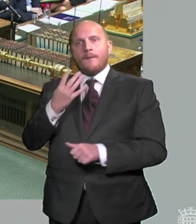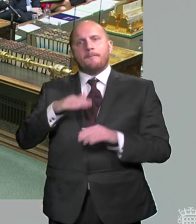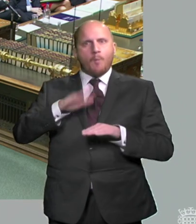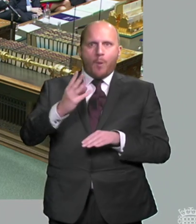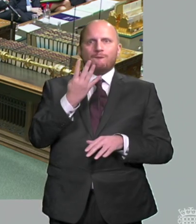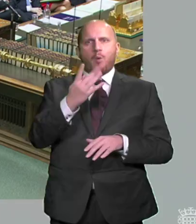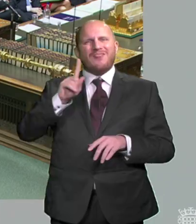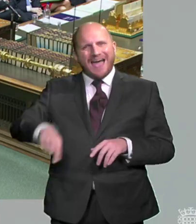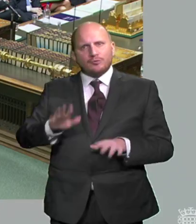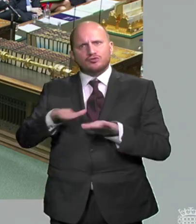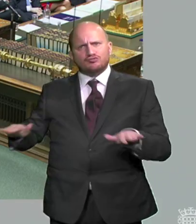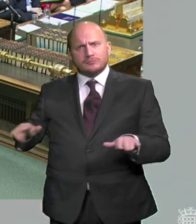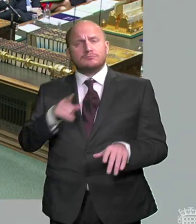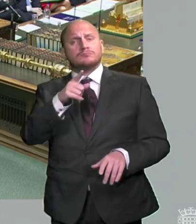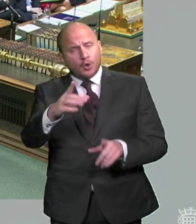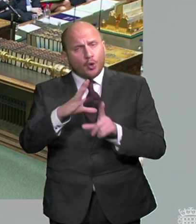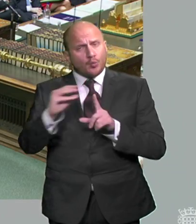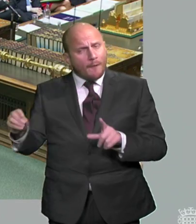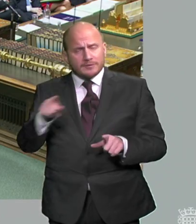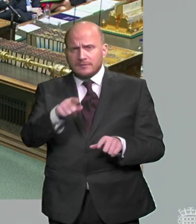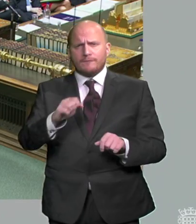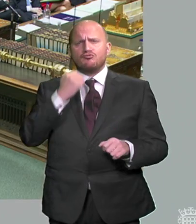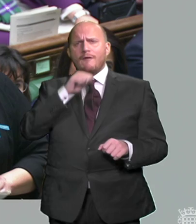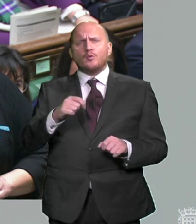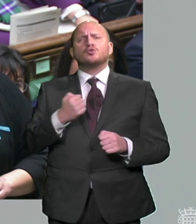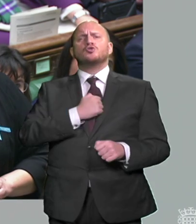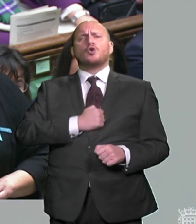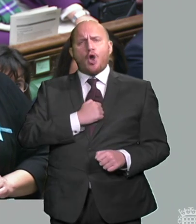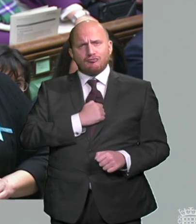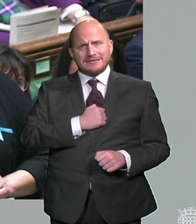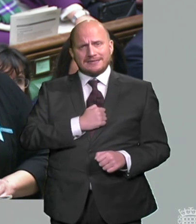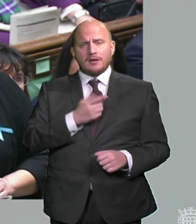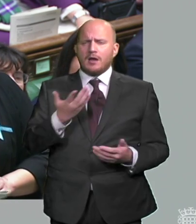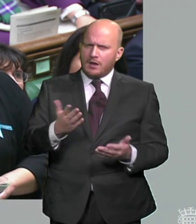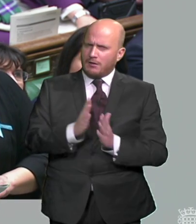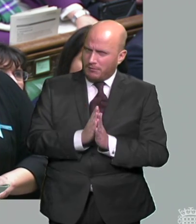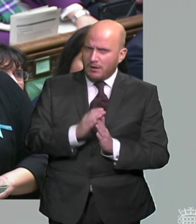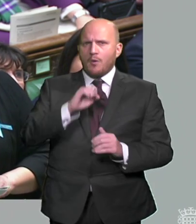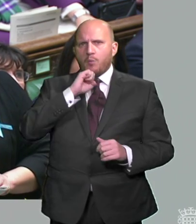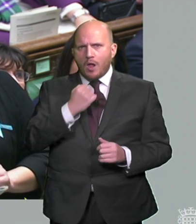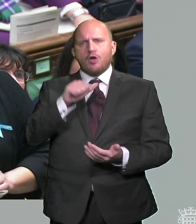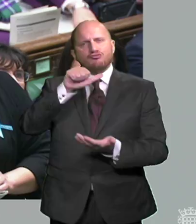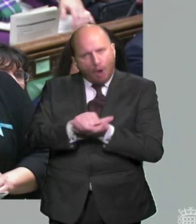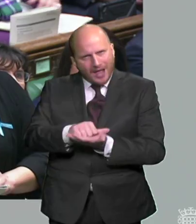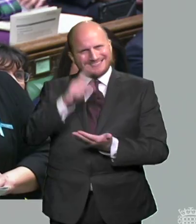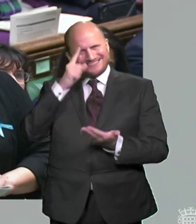If the Tories will not say sorry for the mess that they have made, will they at least make the right choice for once?